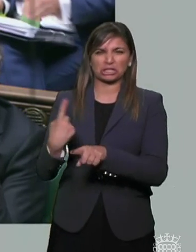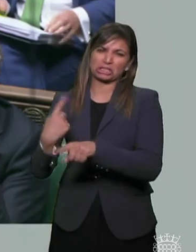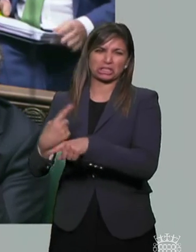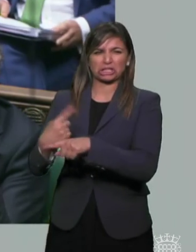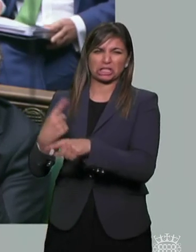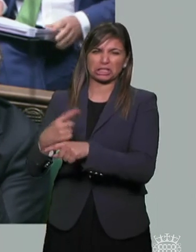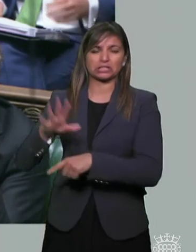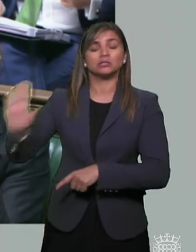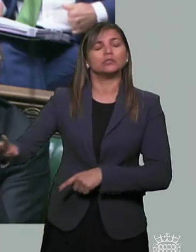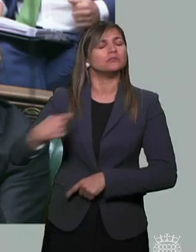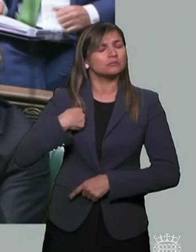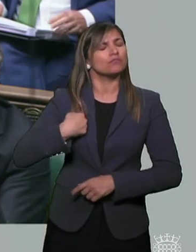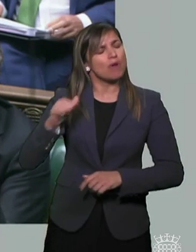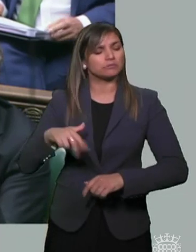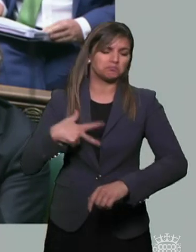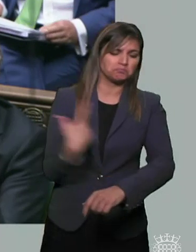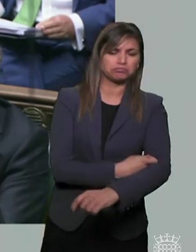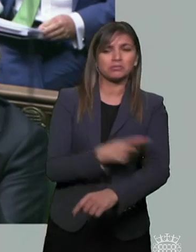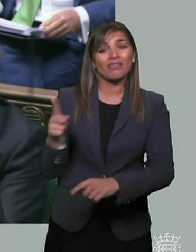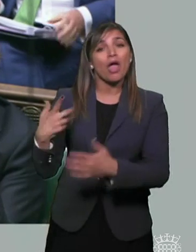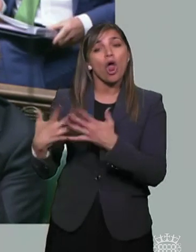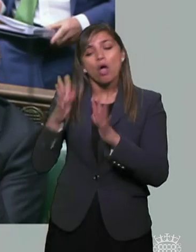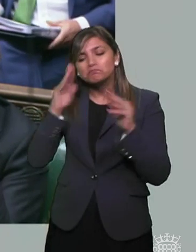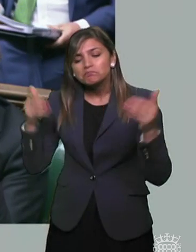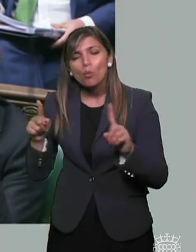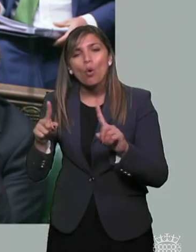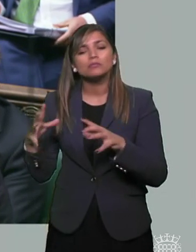They play party politics, and we get on with the job.